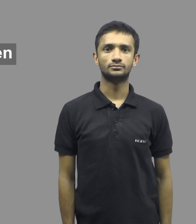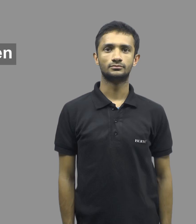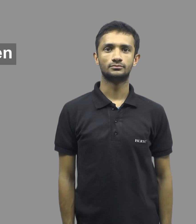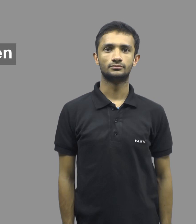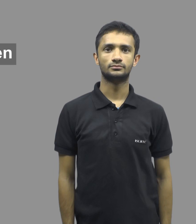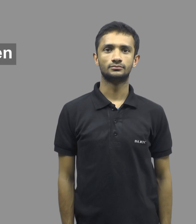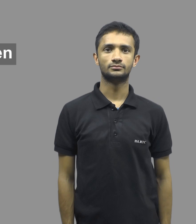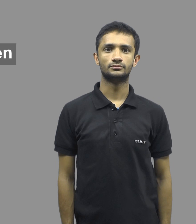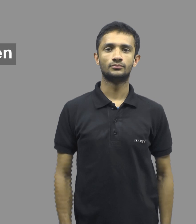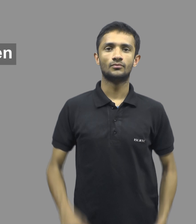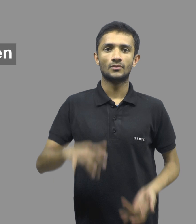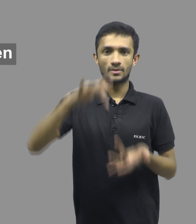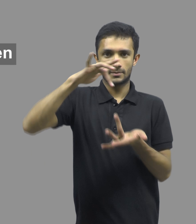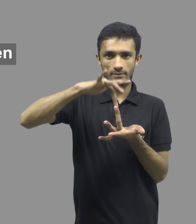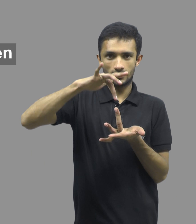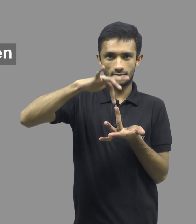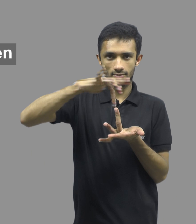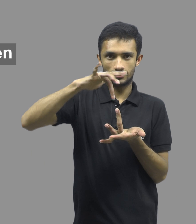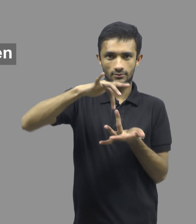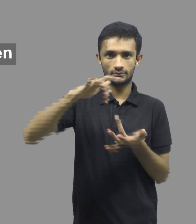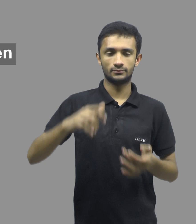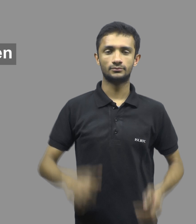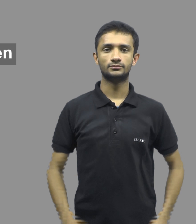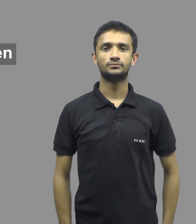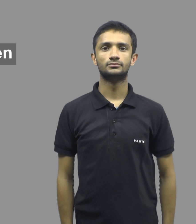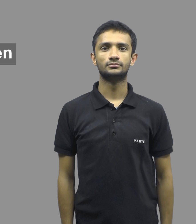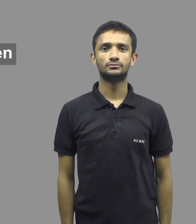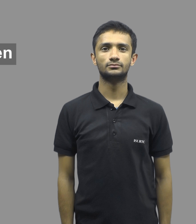Between Middle